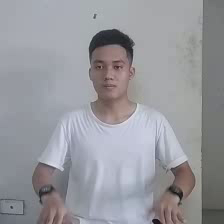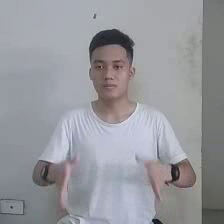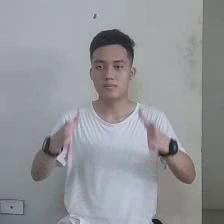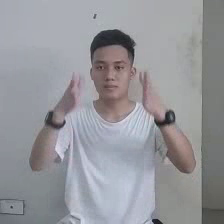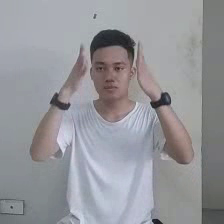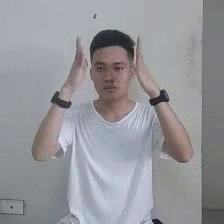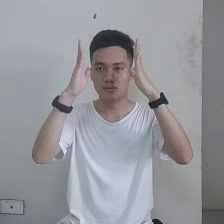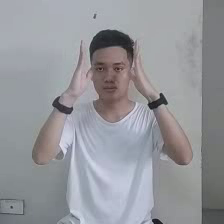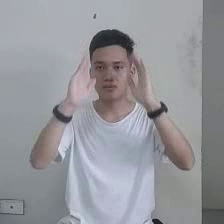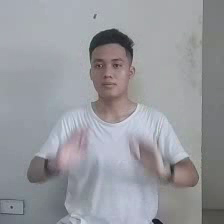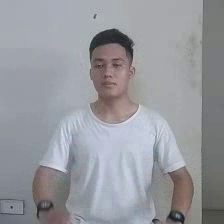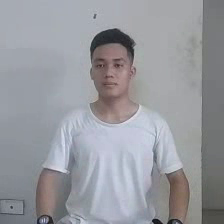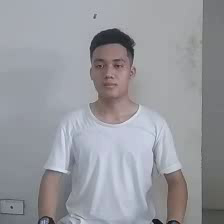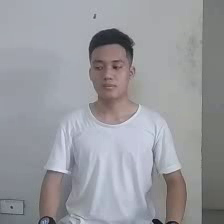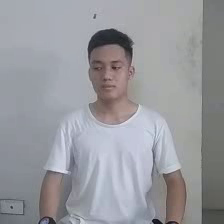Chạy